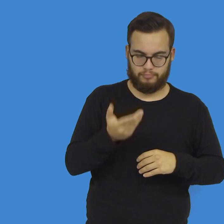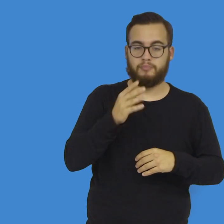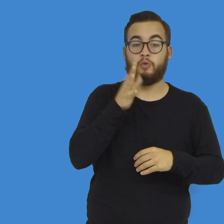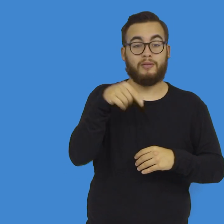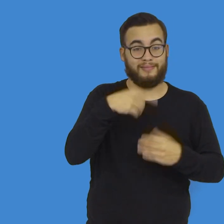motivo